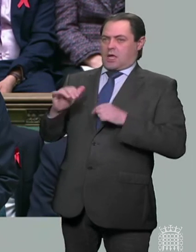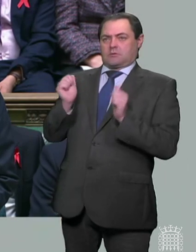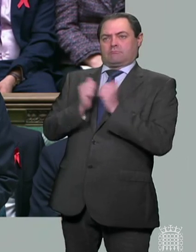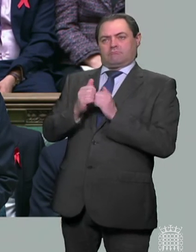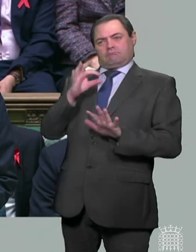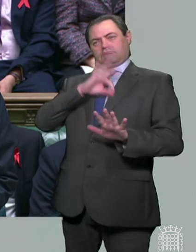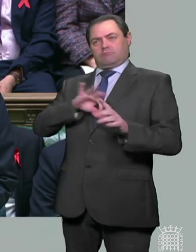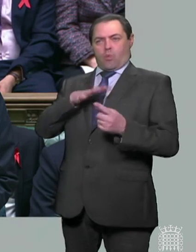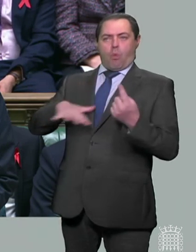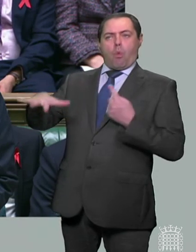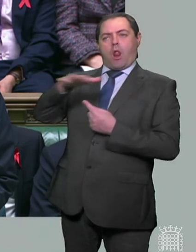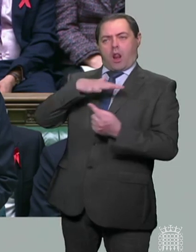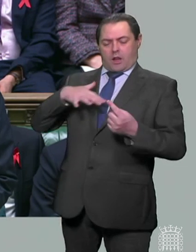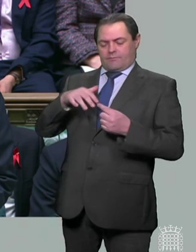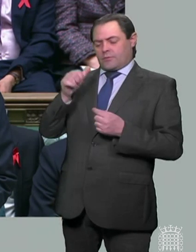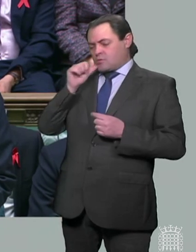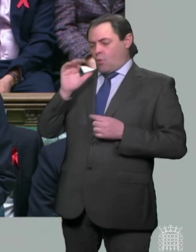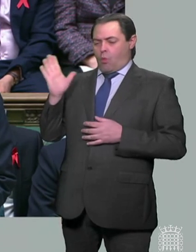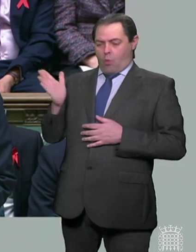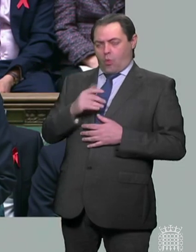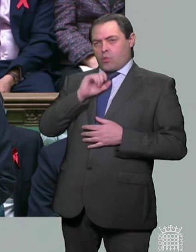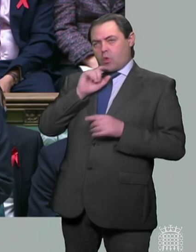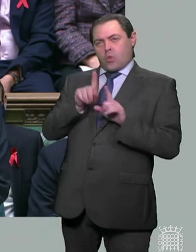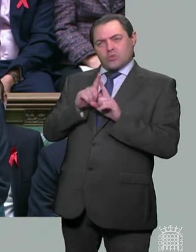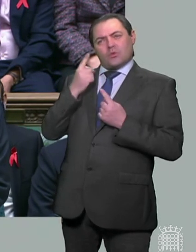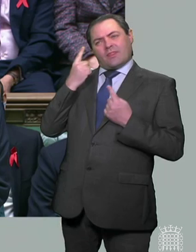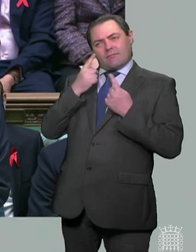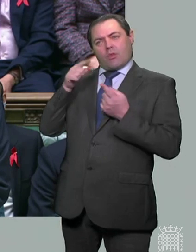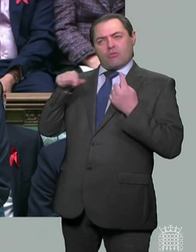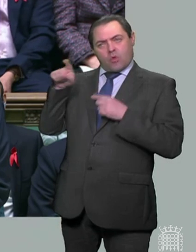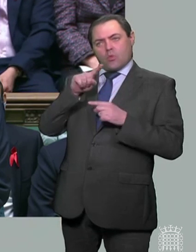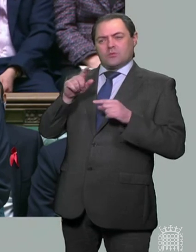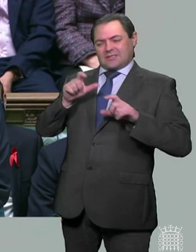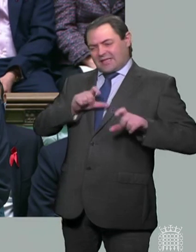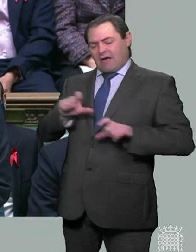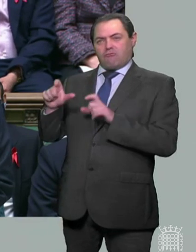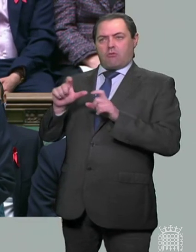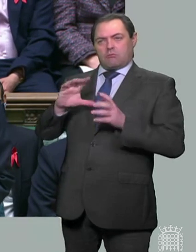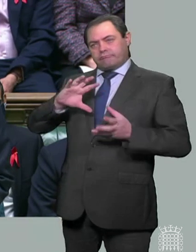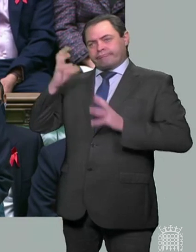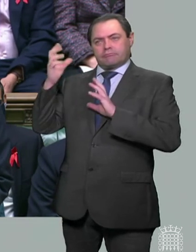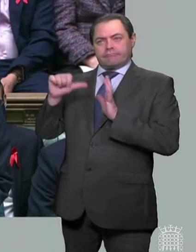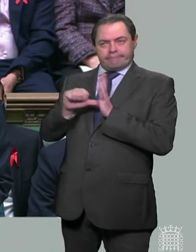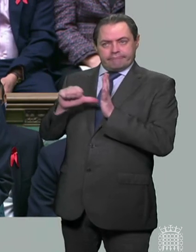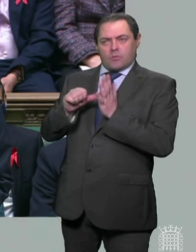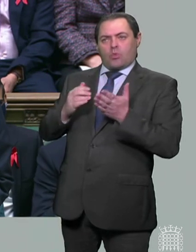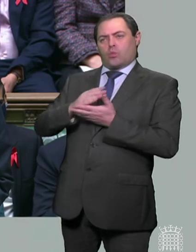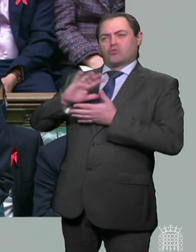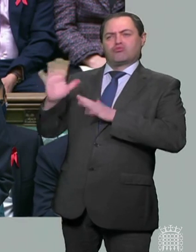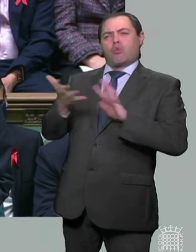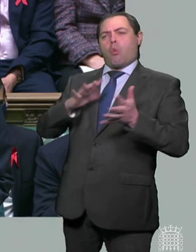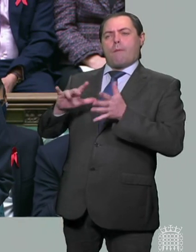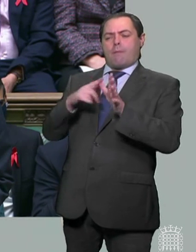I know that the thoughts of the whole House will be with those who are continuing to face disruption caused by Storm Arwen.